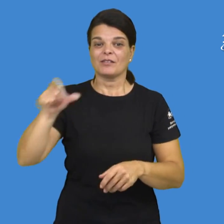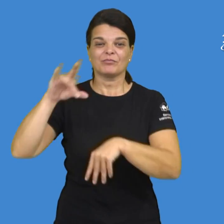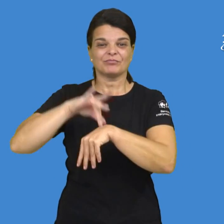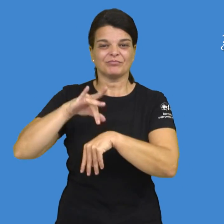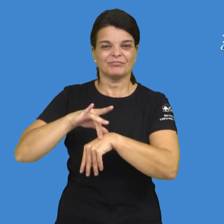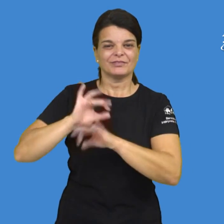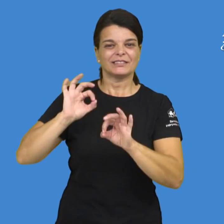enfermo